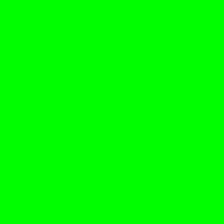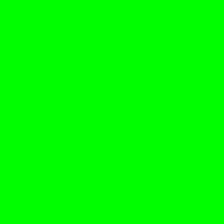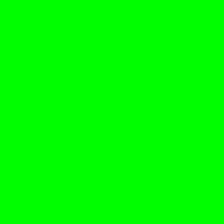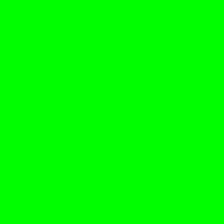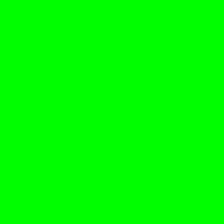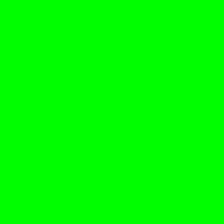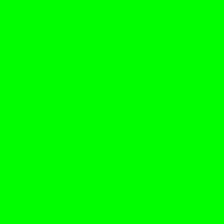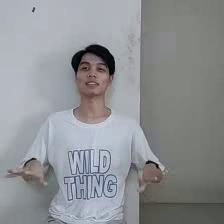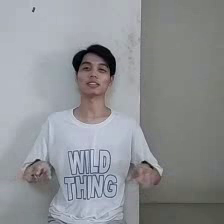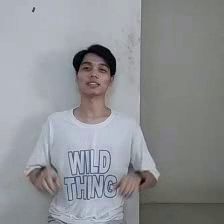Thất lạc